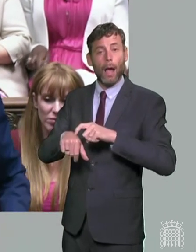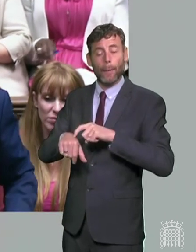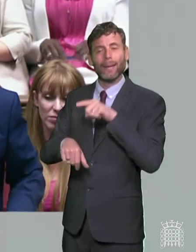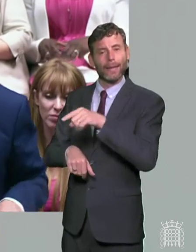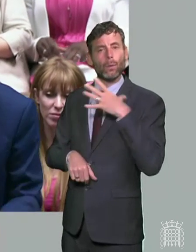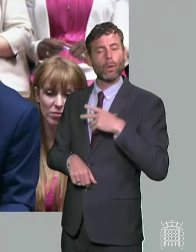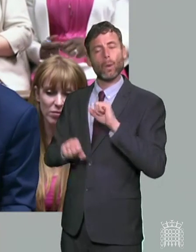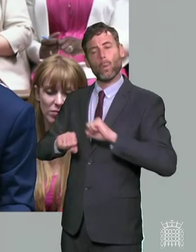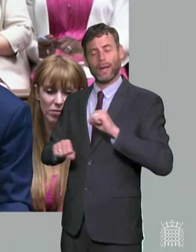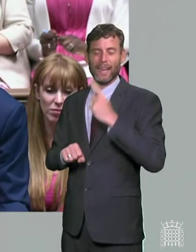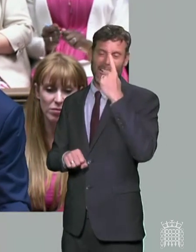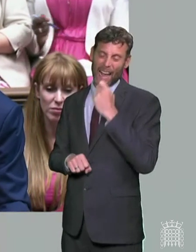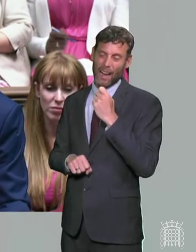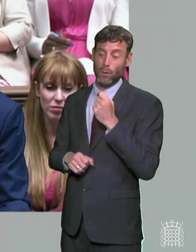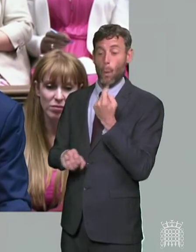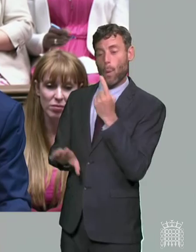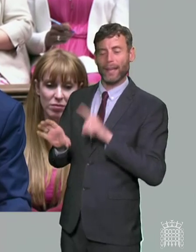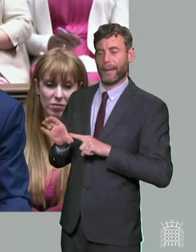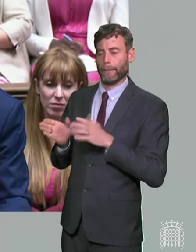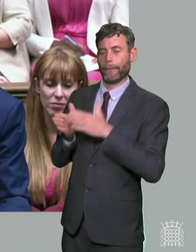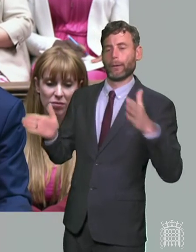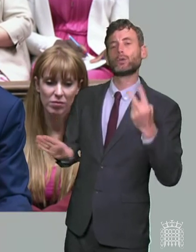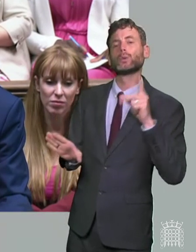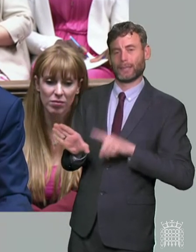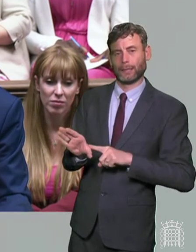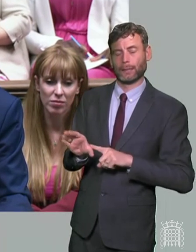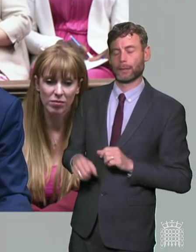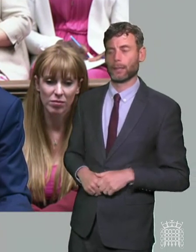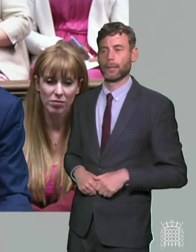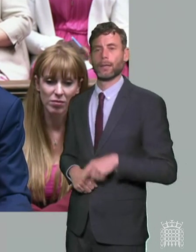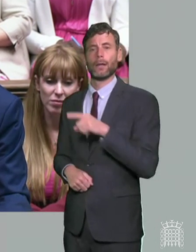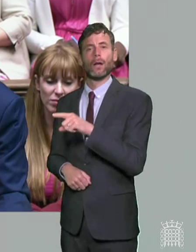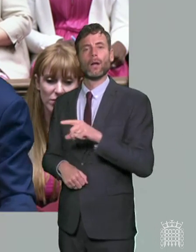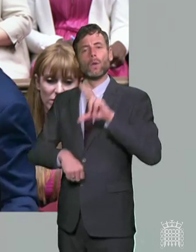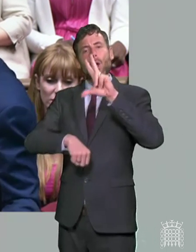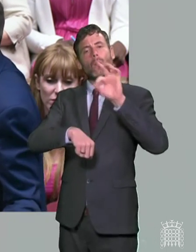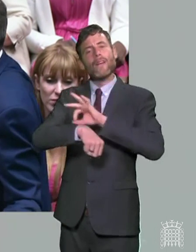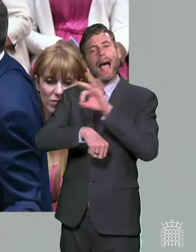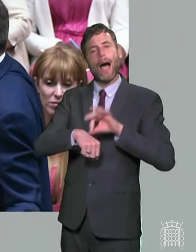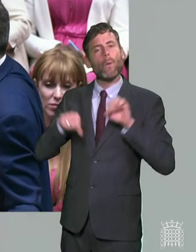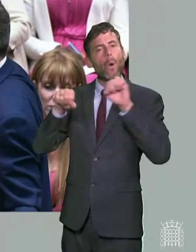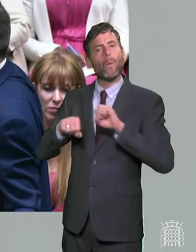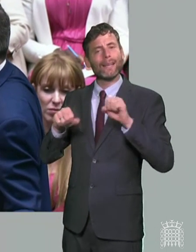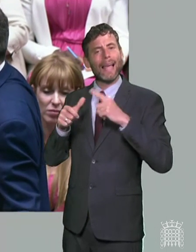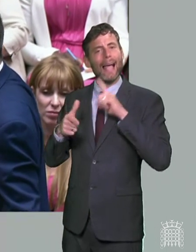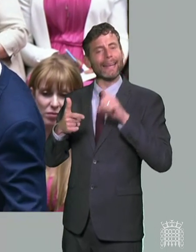On top of that, he scrapped zero tolerance of 12-hour waits at A&E.